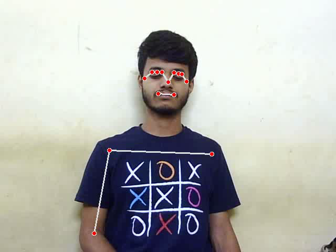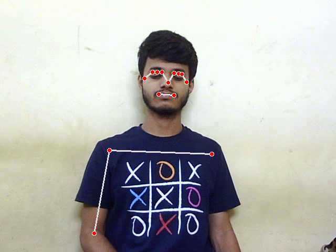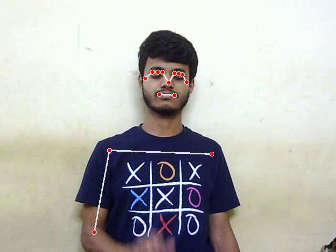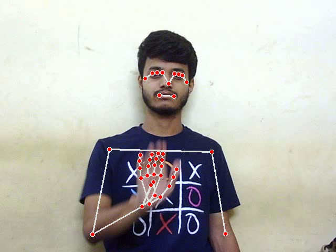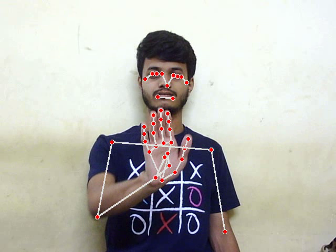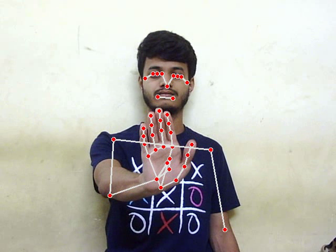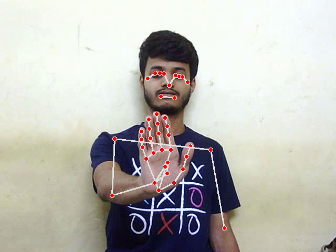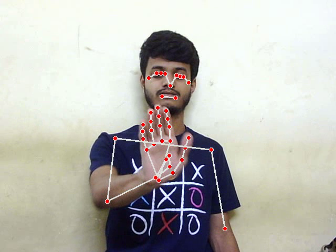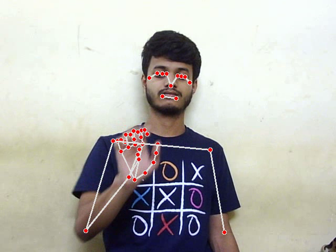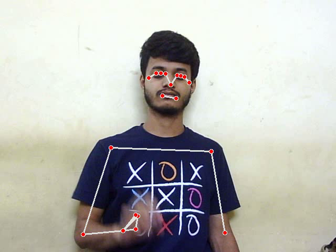your